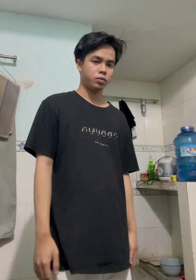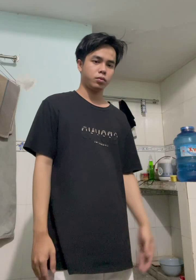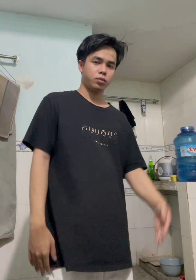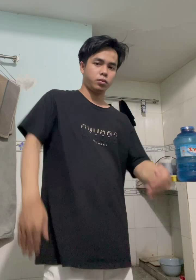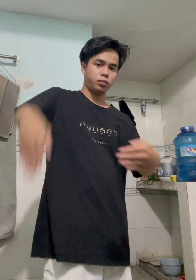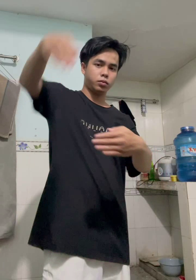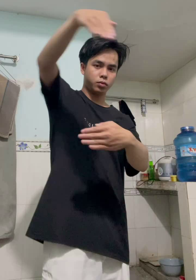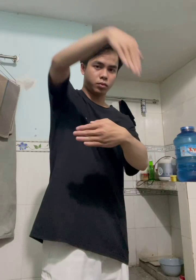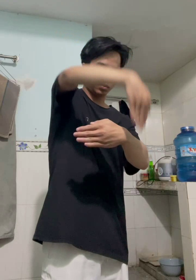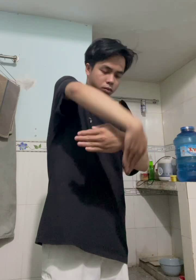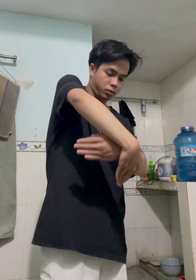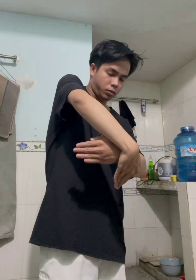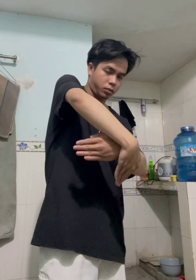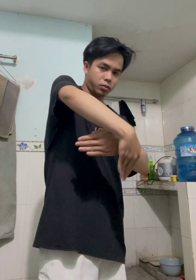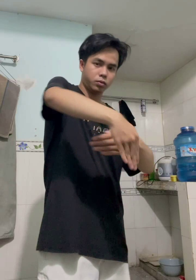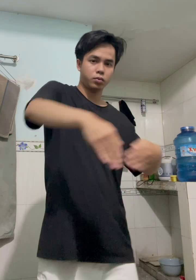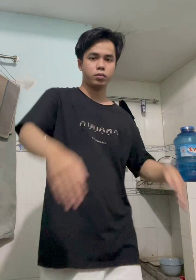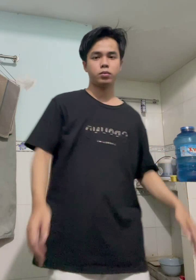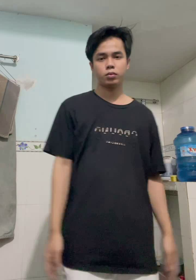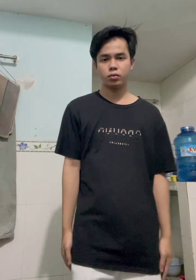buoi chieu